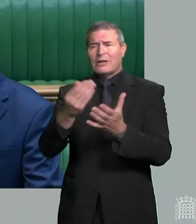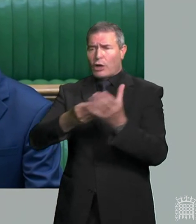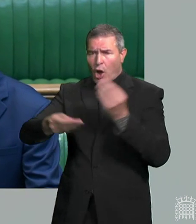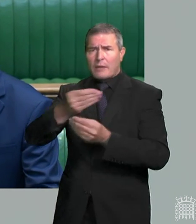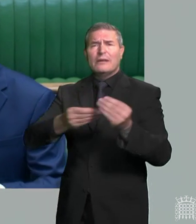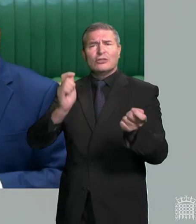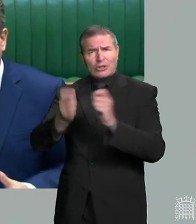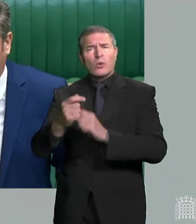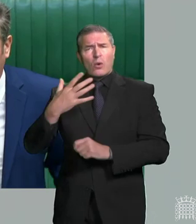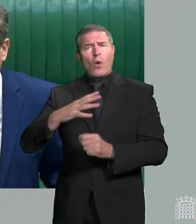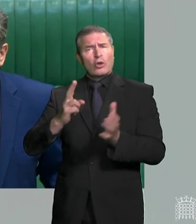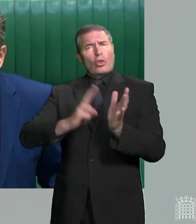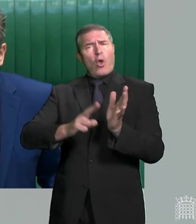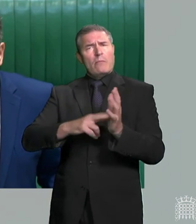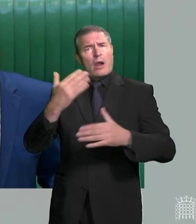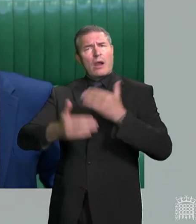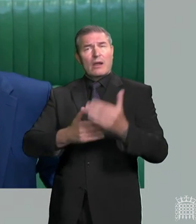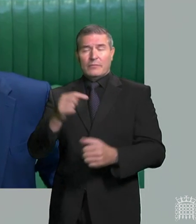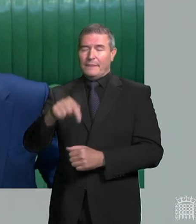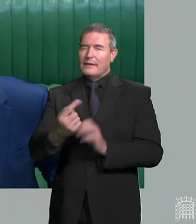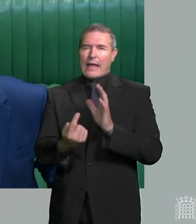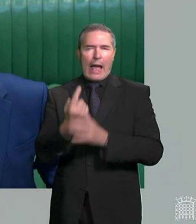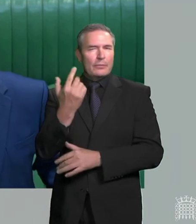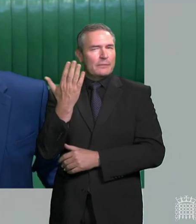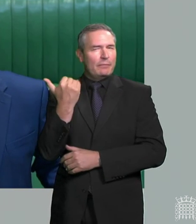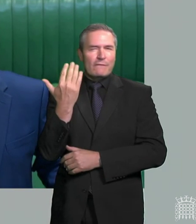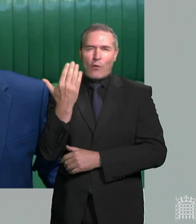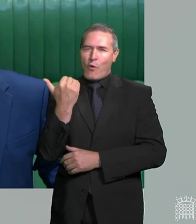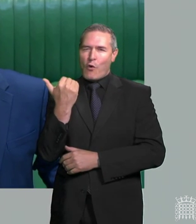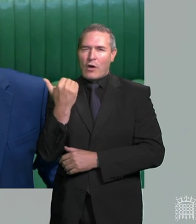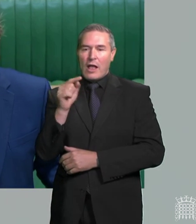We want to get back to normal. But we have been here too many times before.